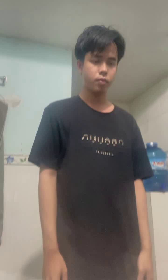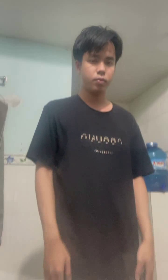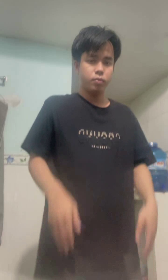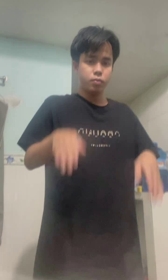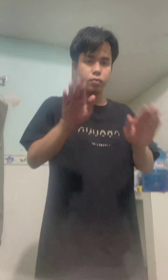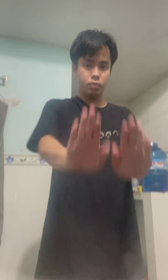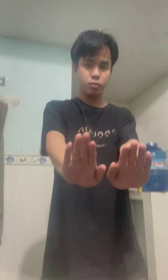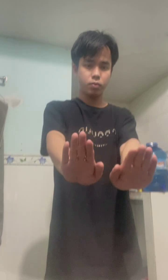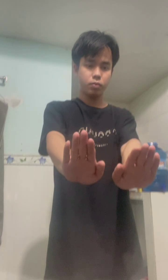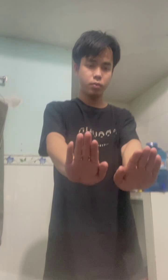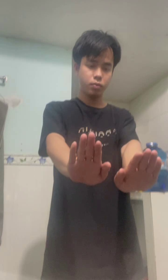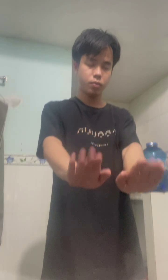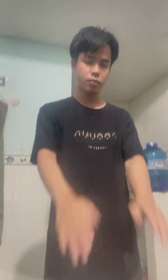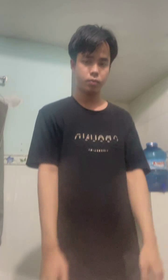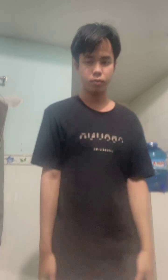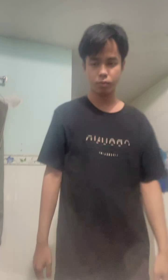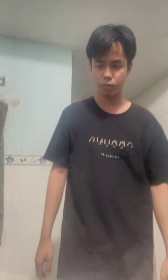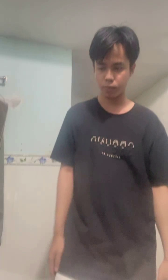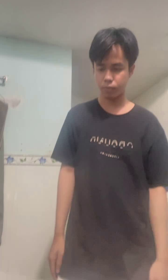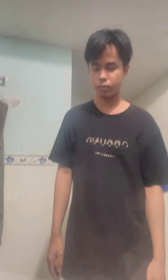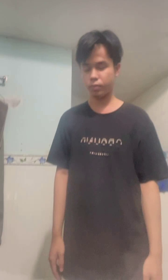dung lai